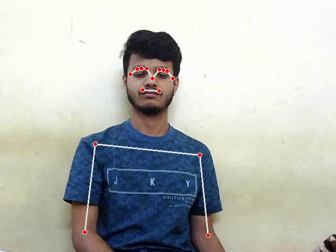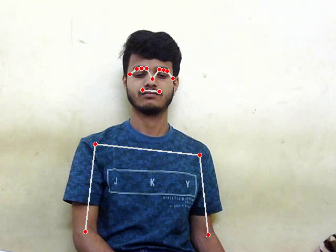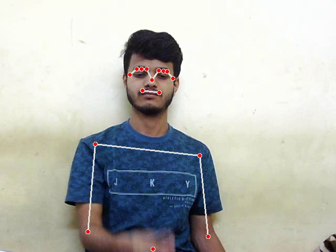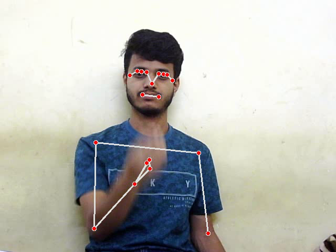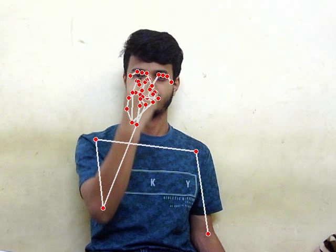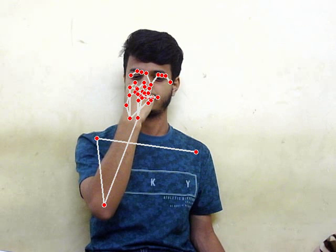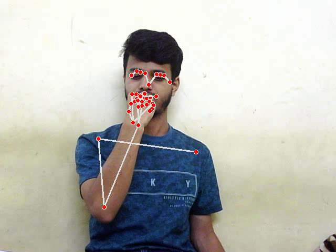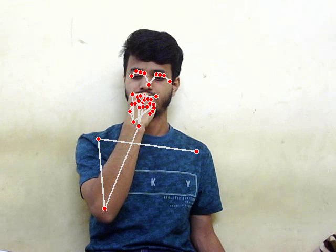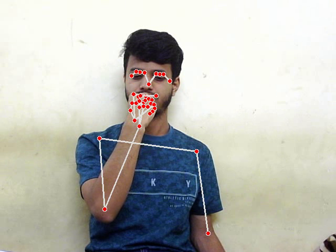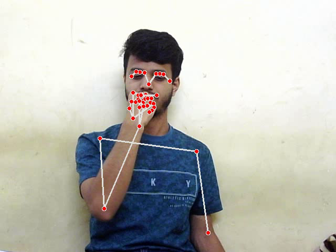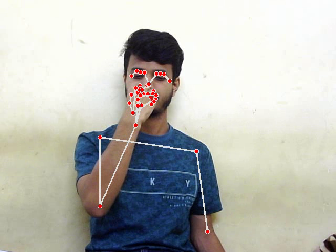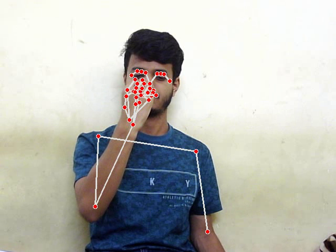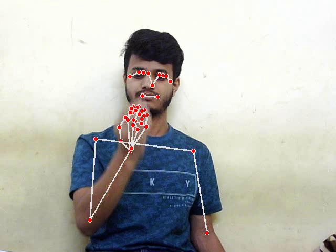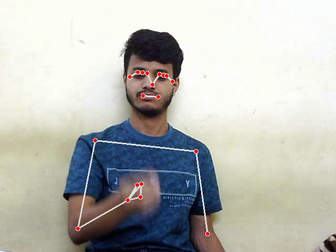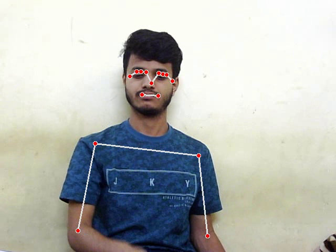eat